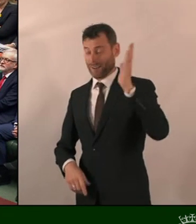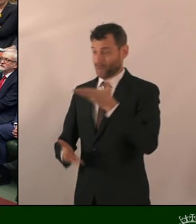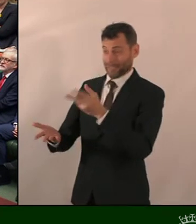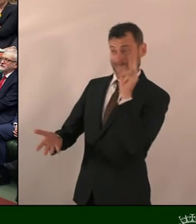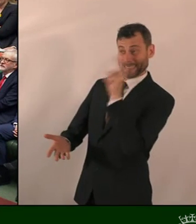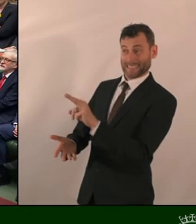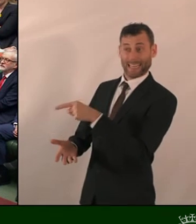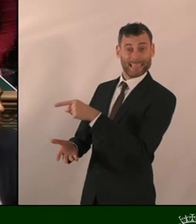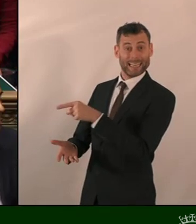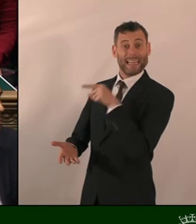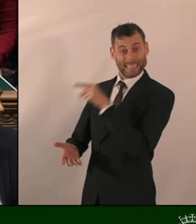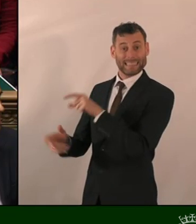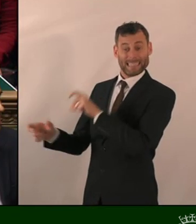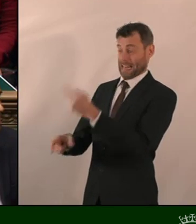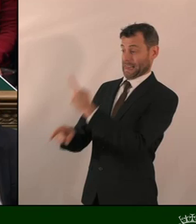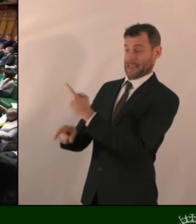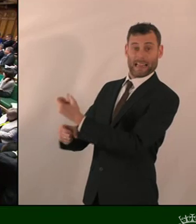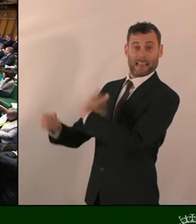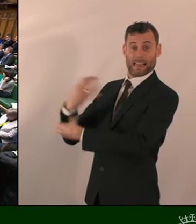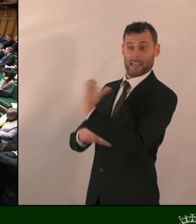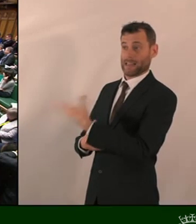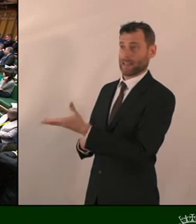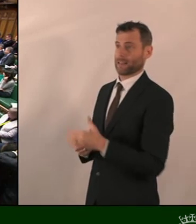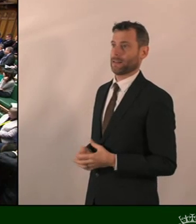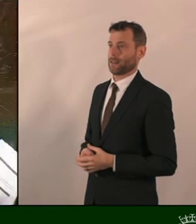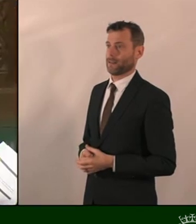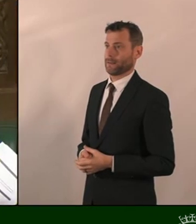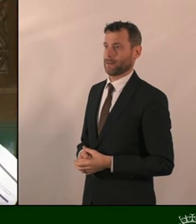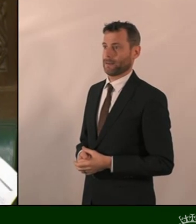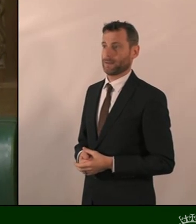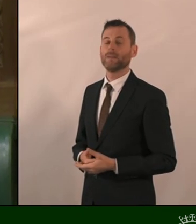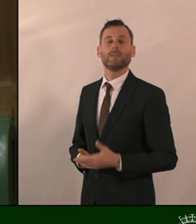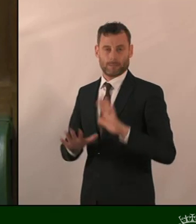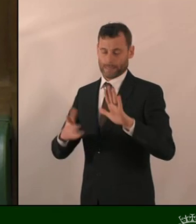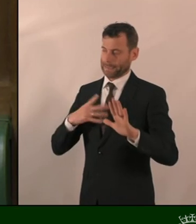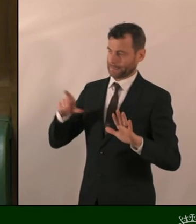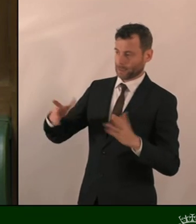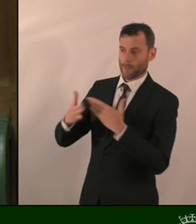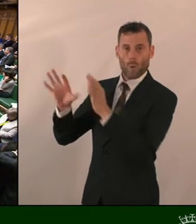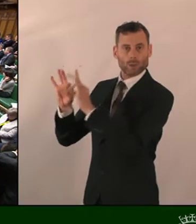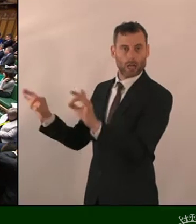Order. I think we will have a little more silence on the second row.